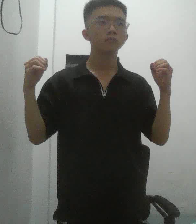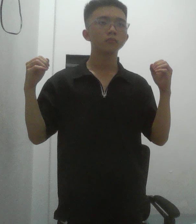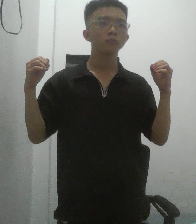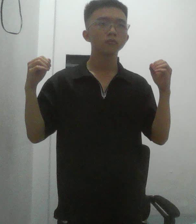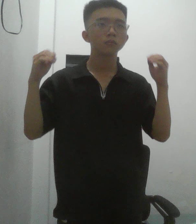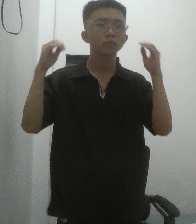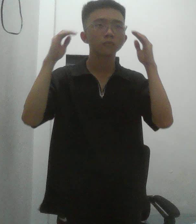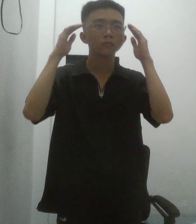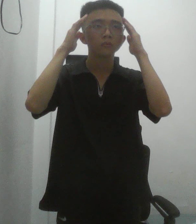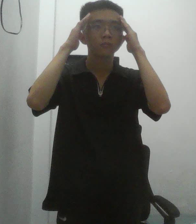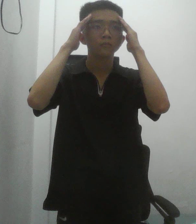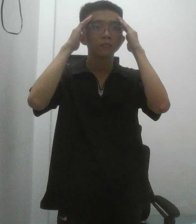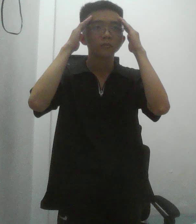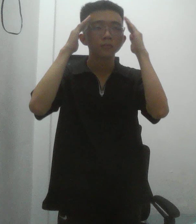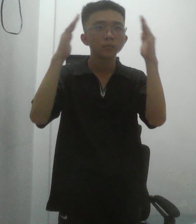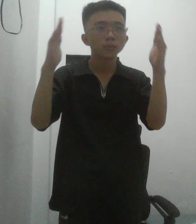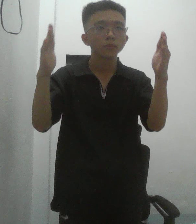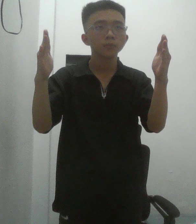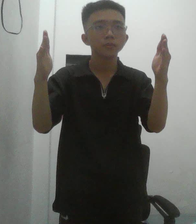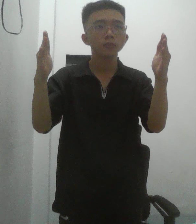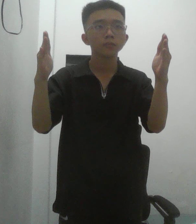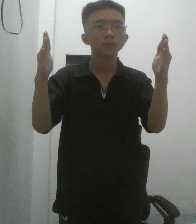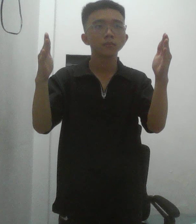quan tam